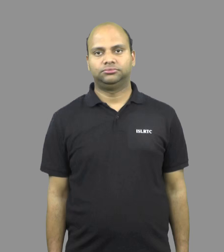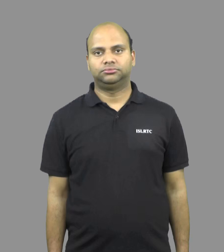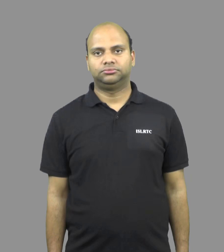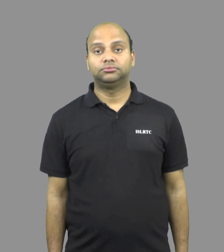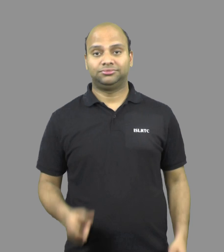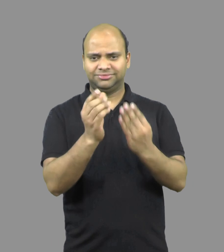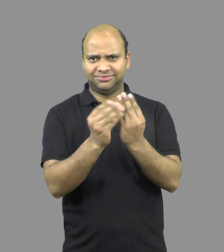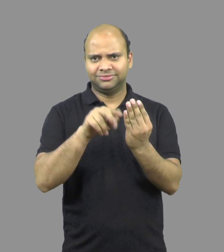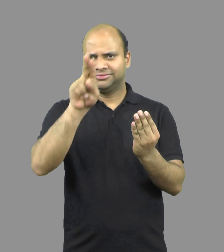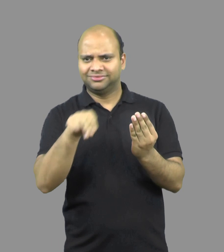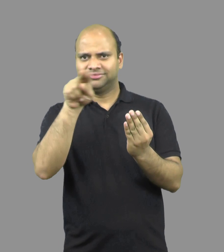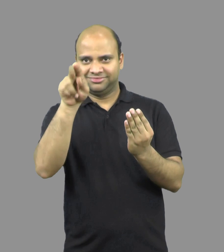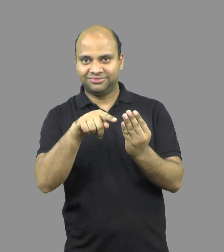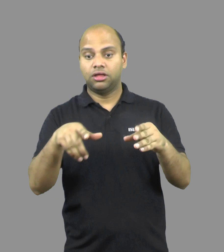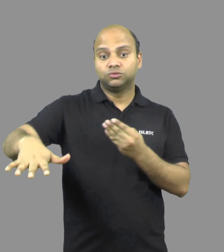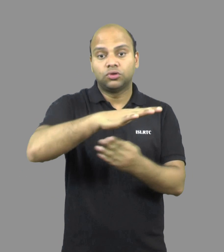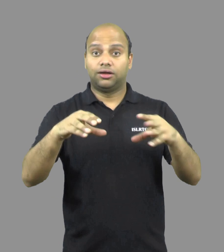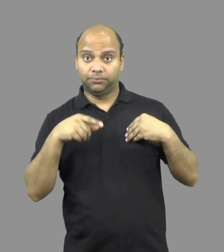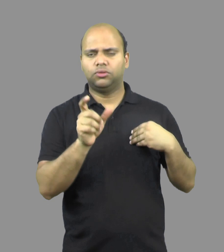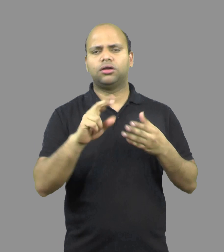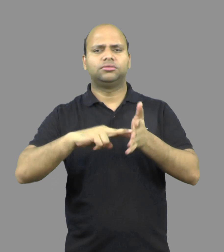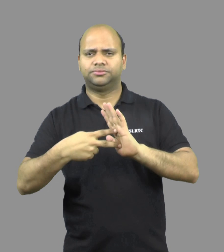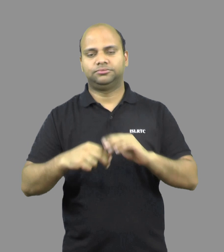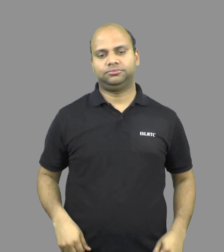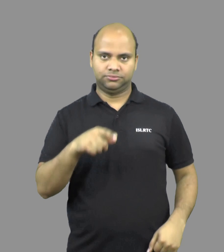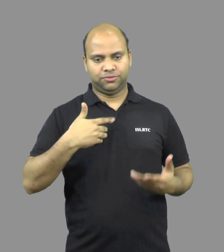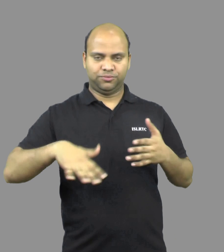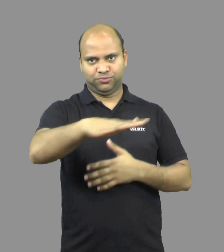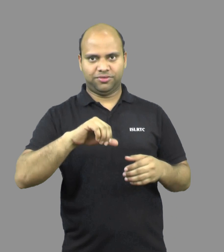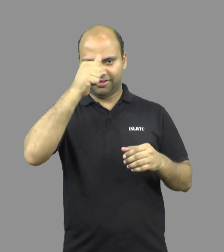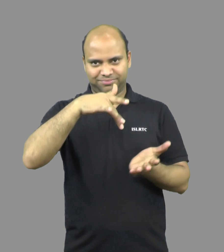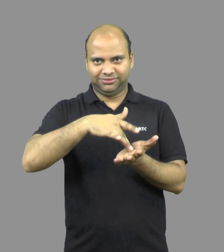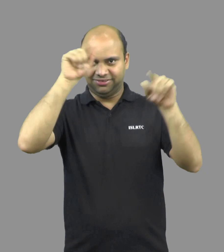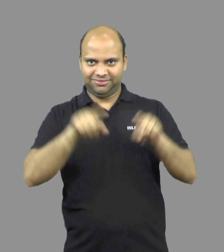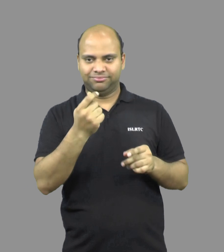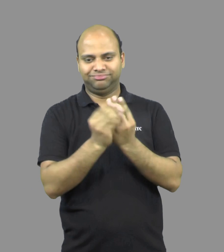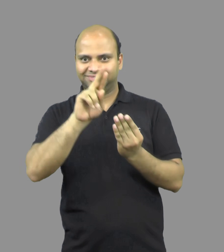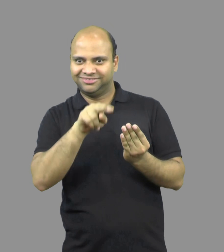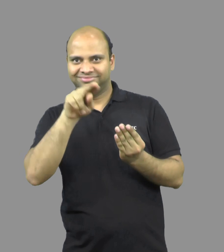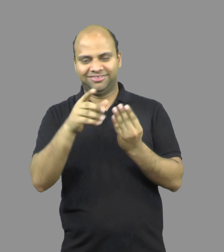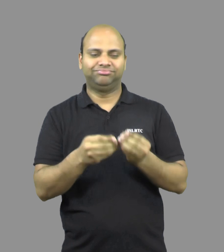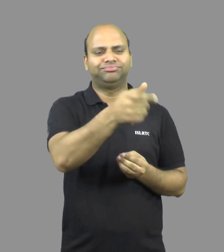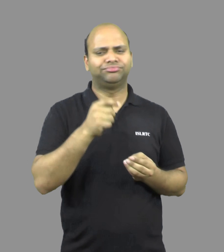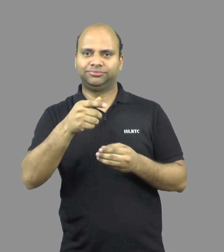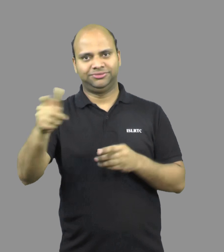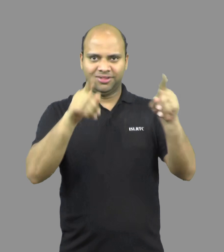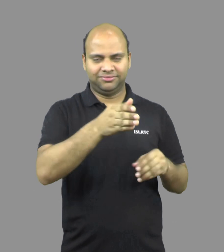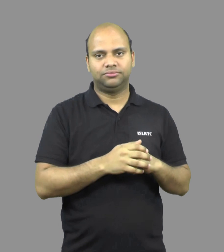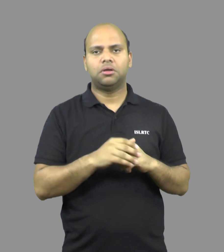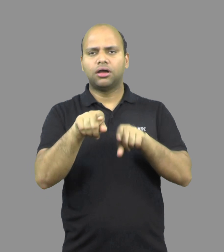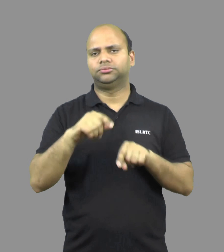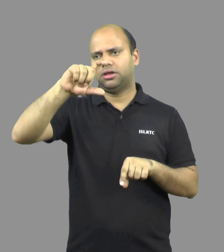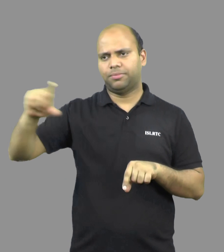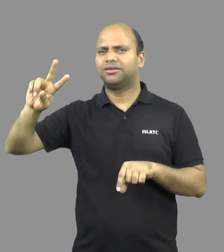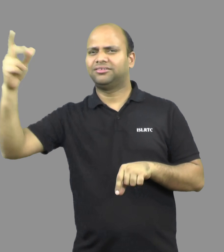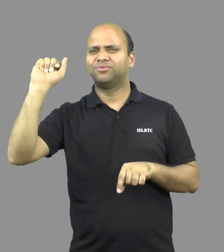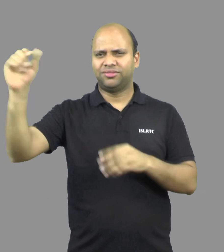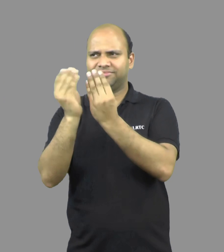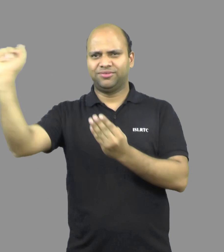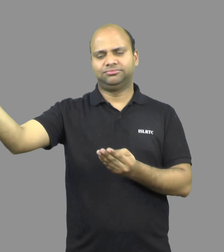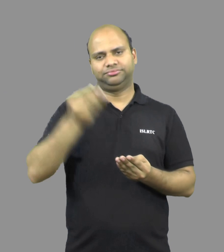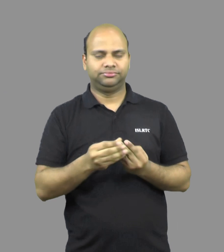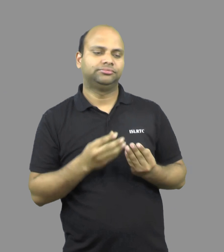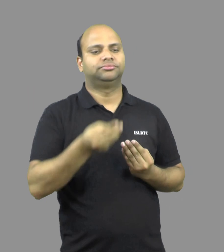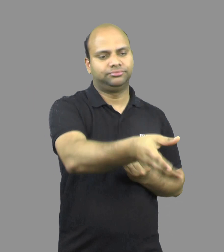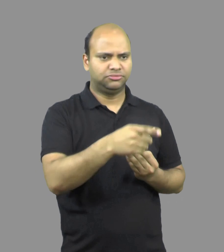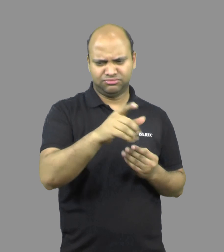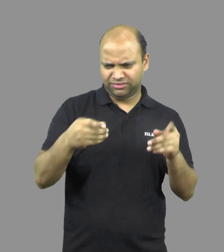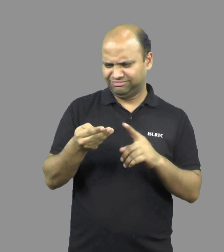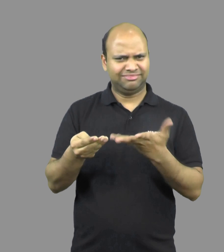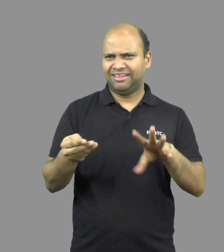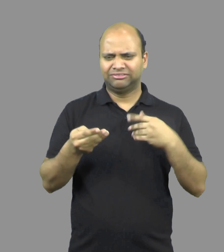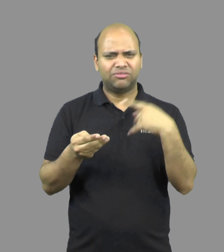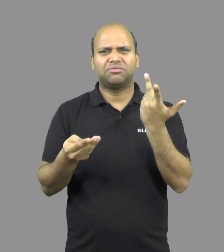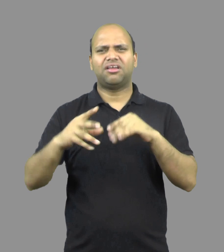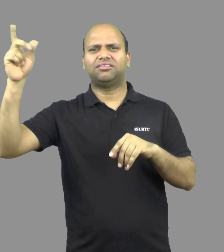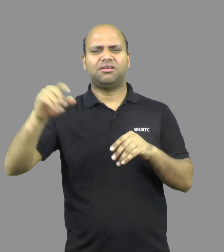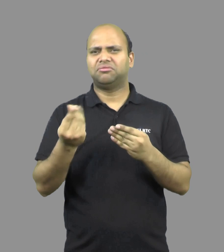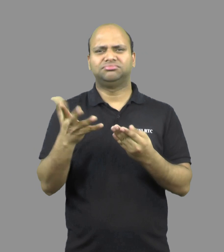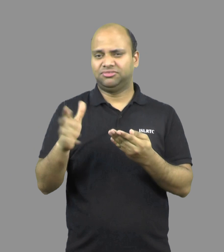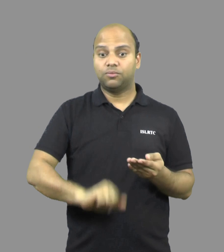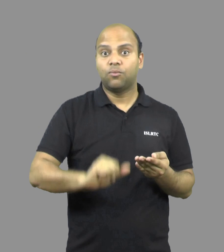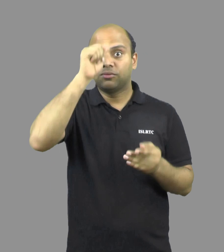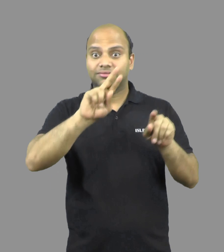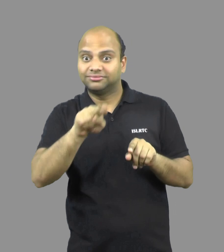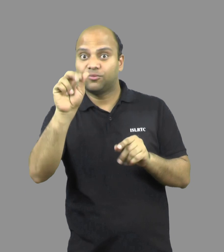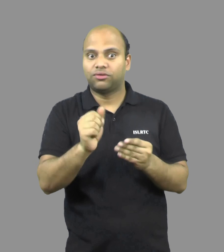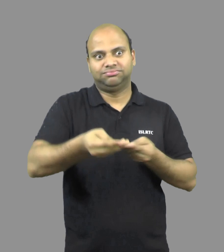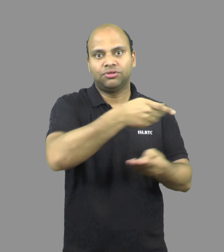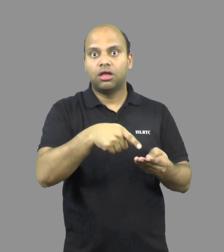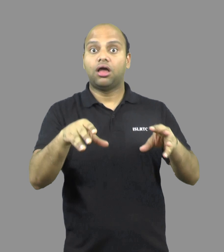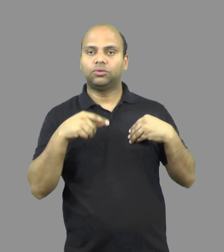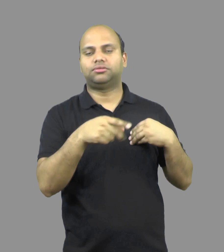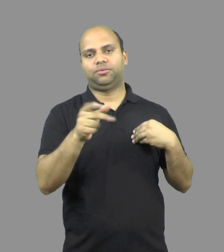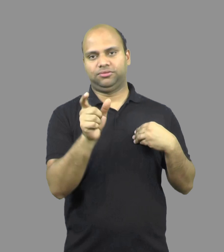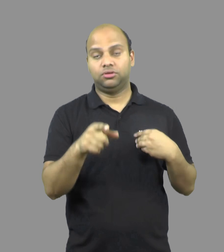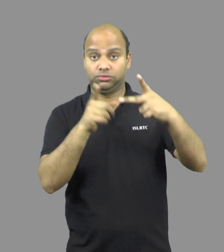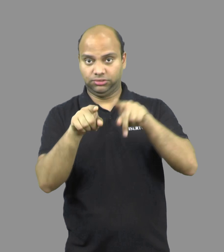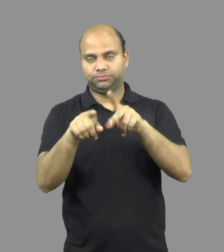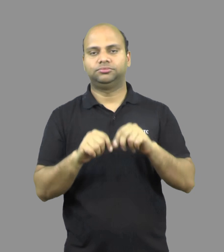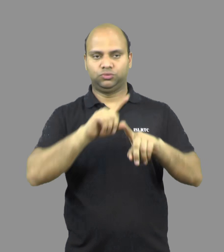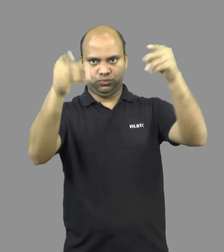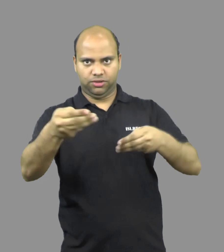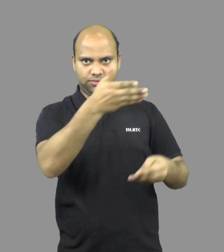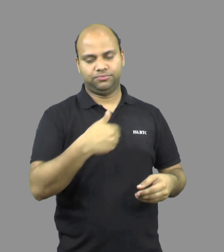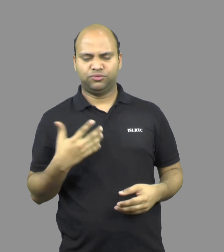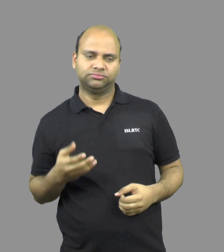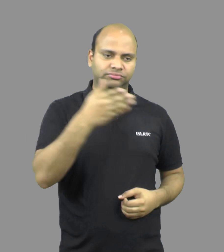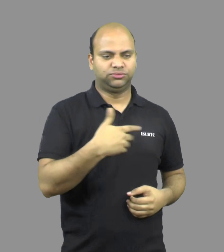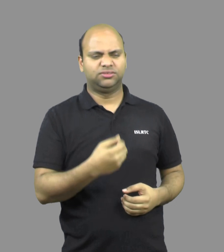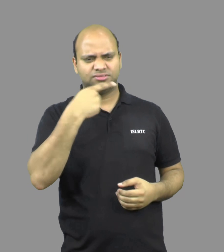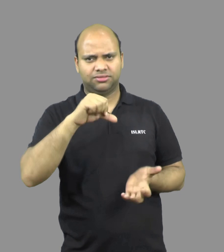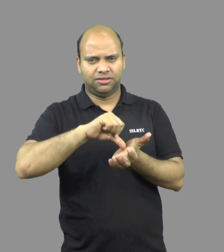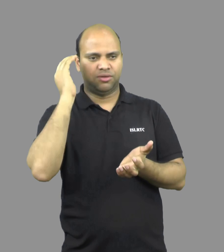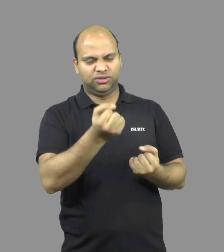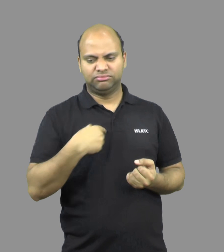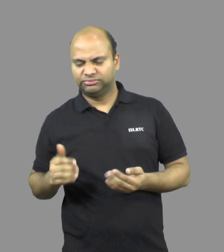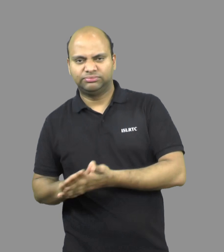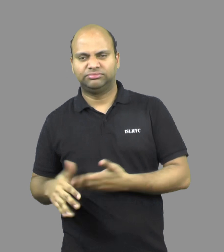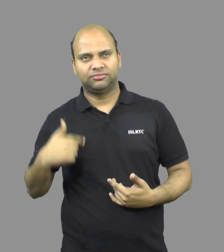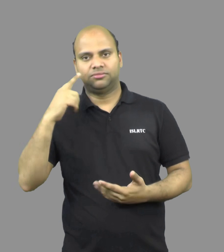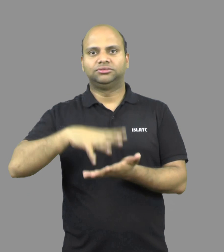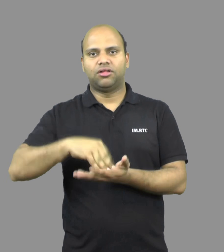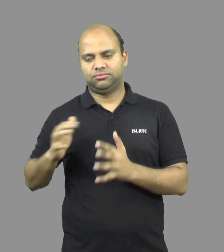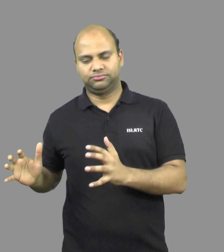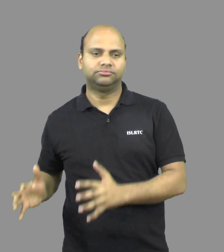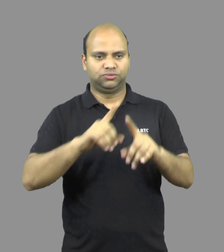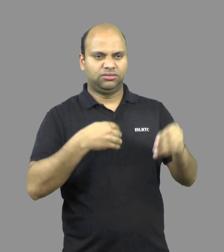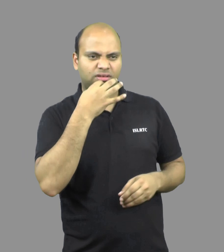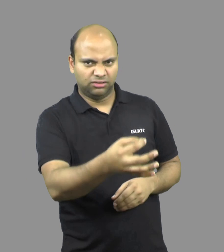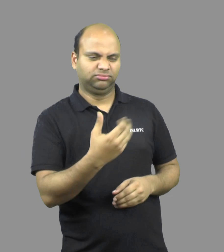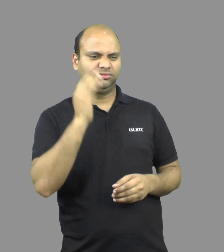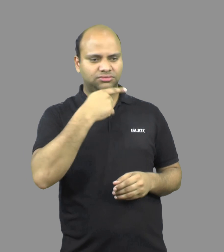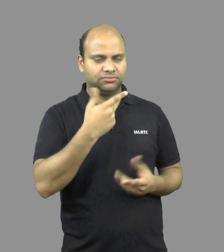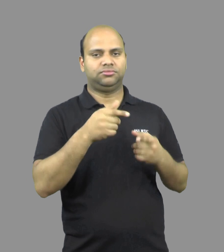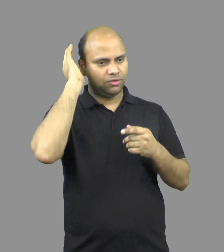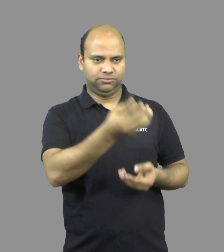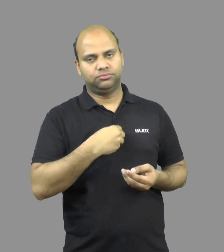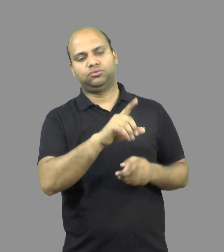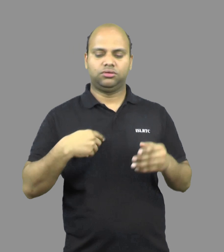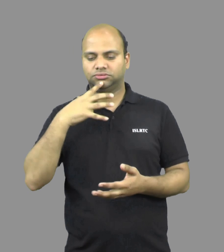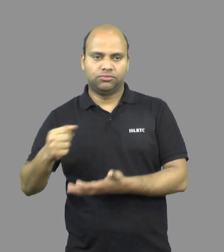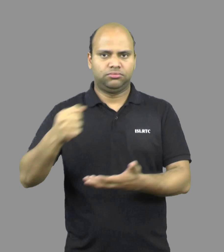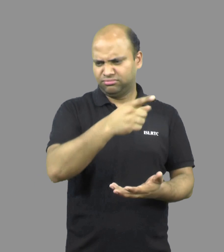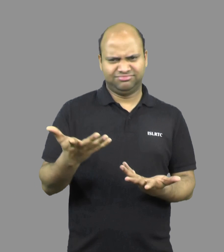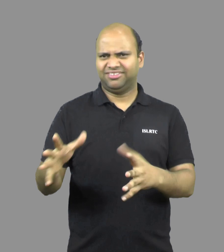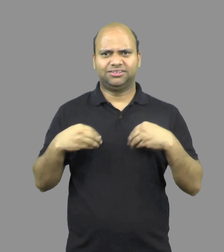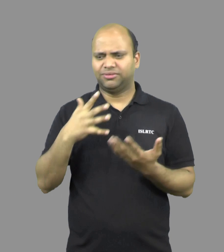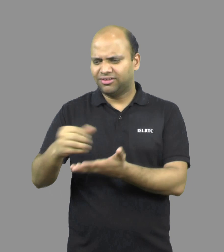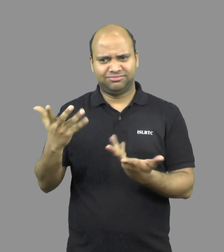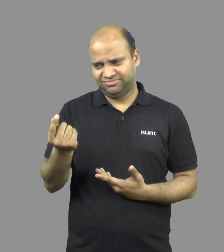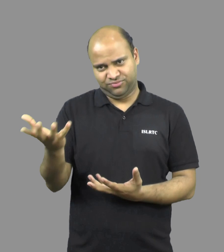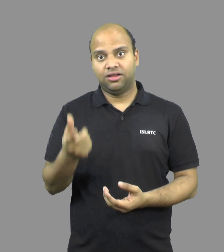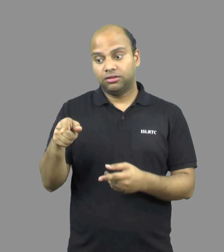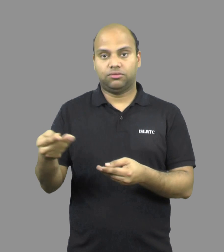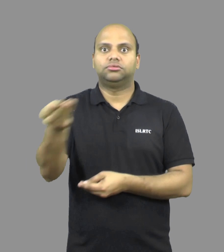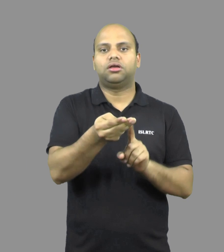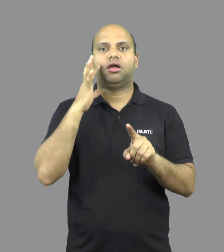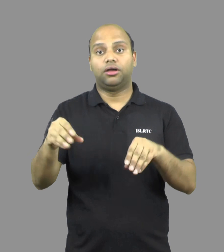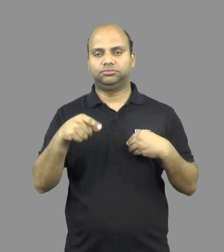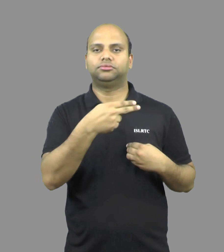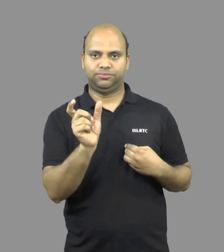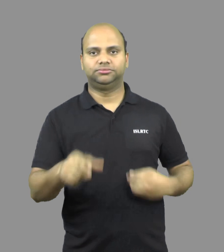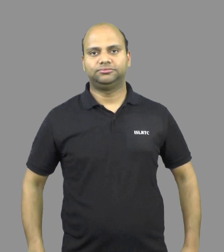Legal Tender